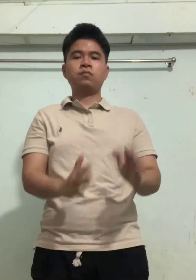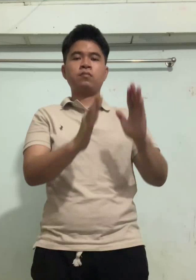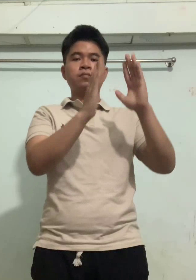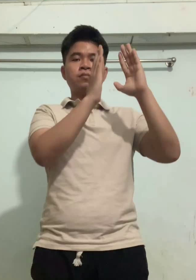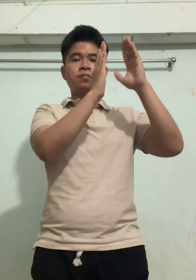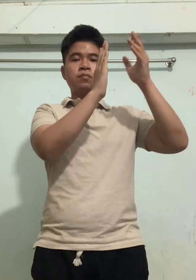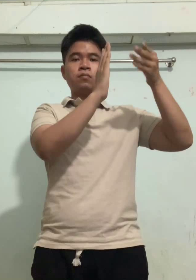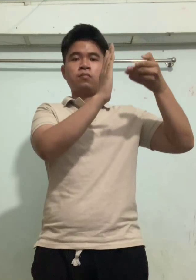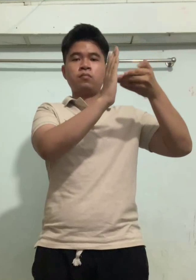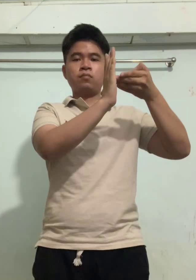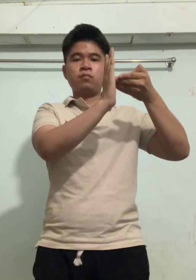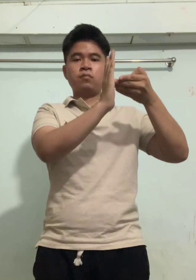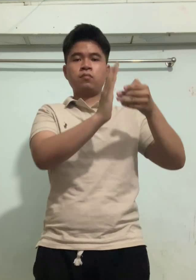gioi thieu